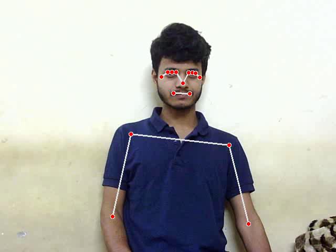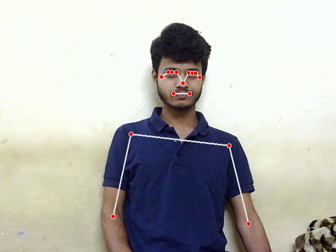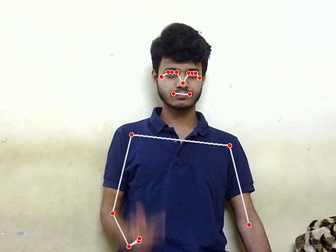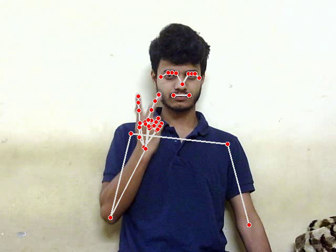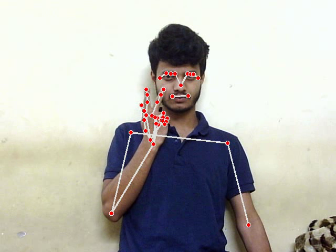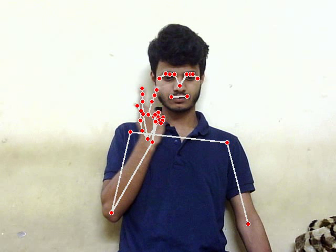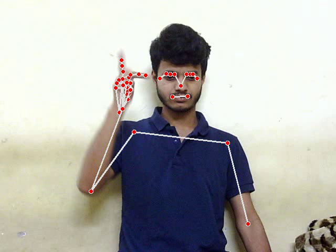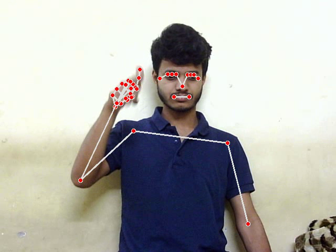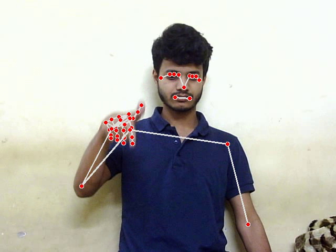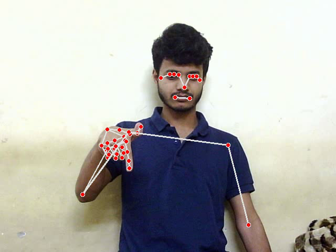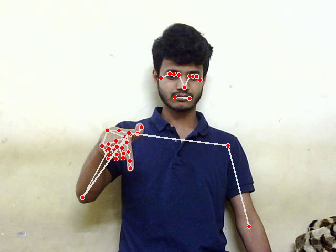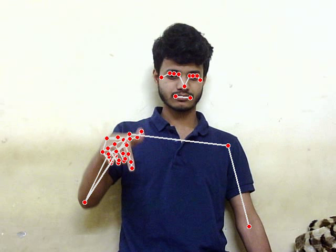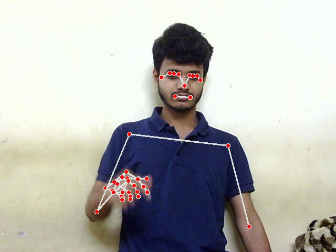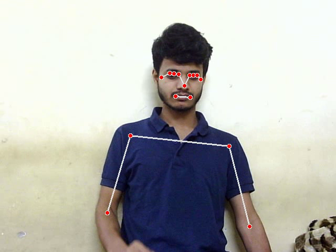see you later